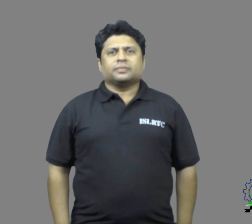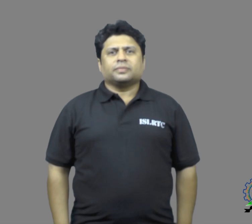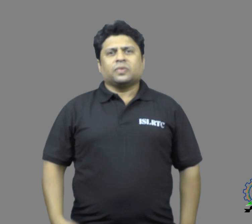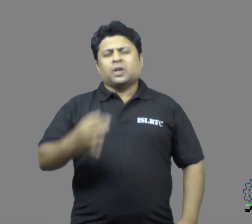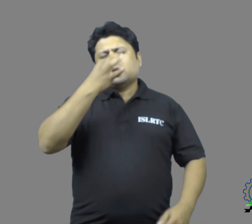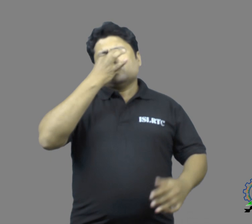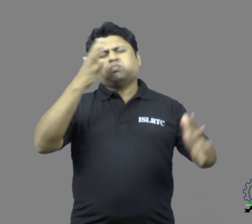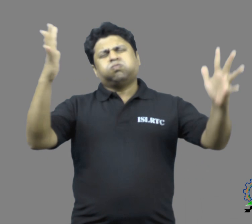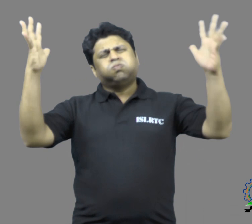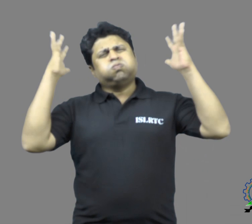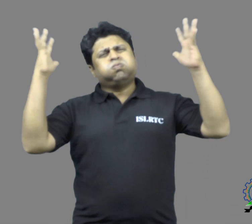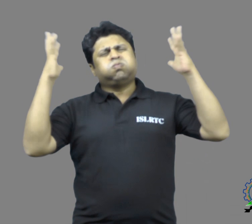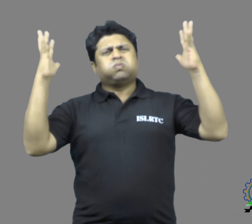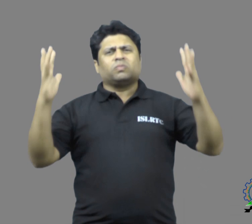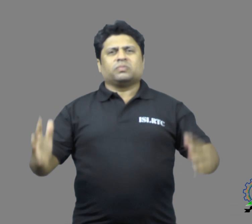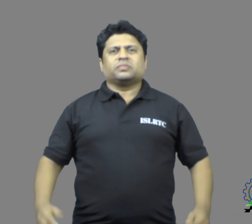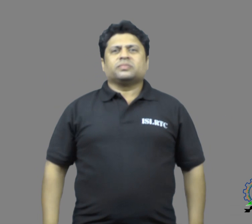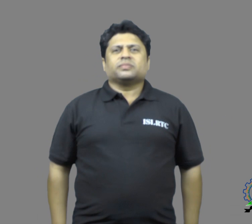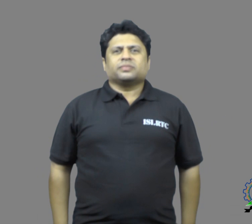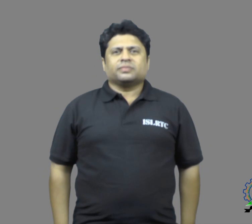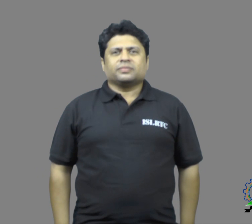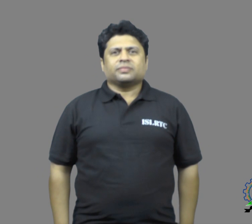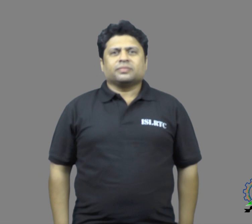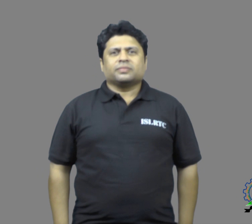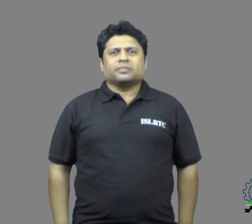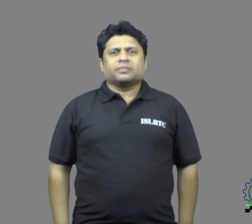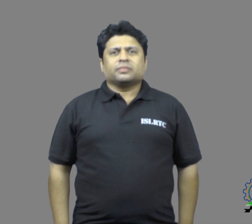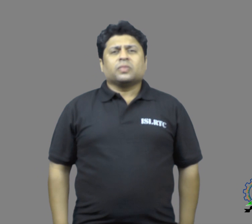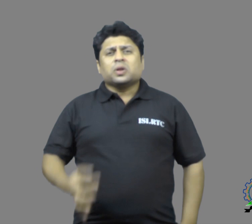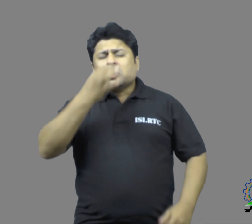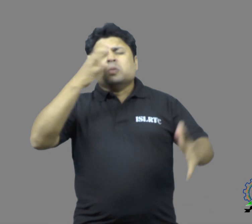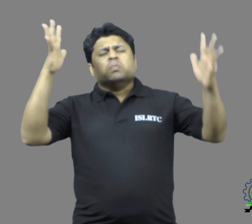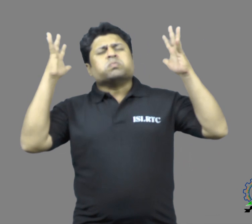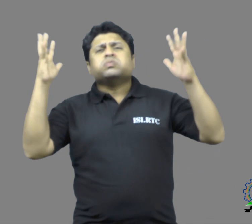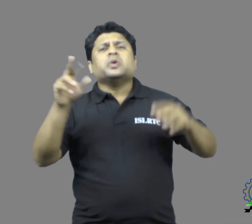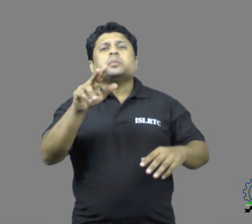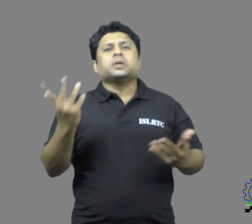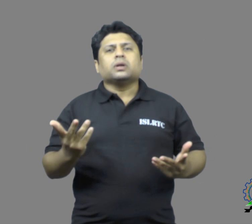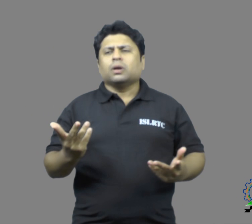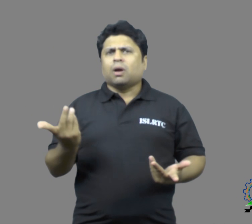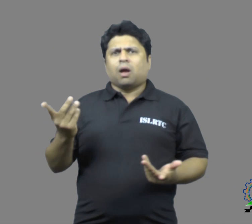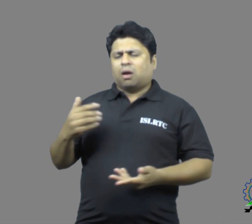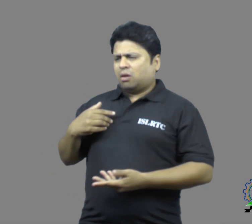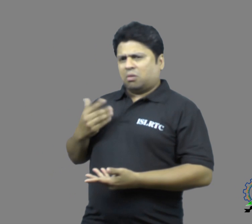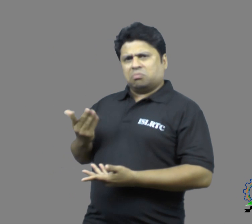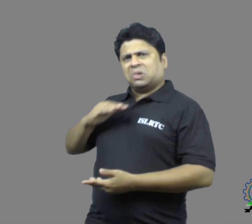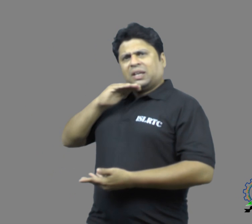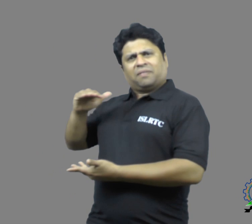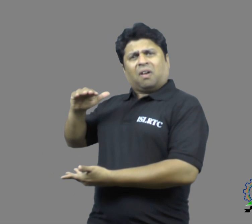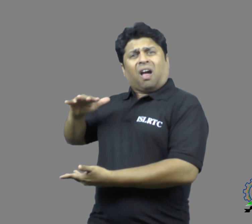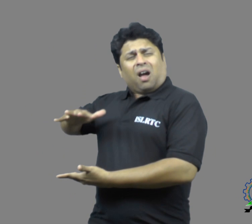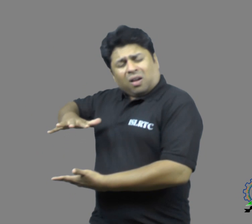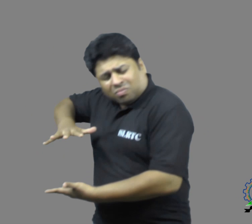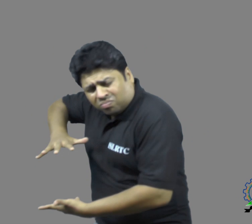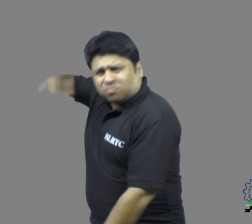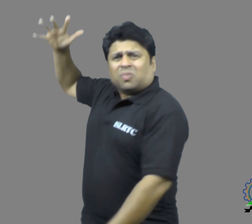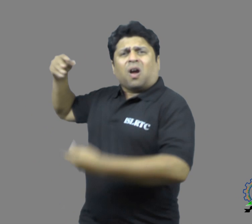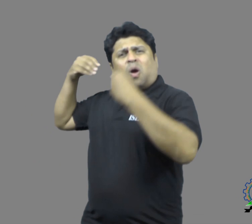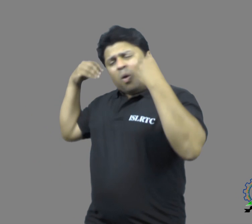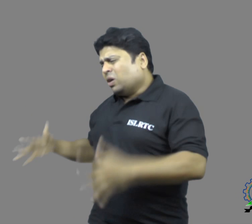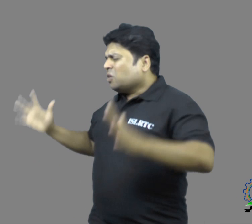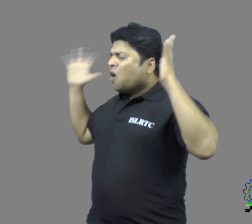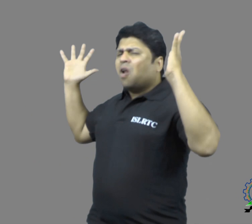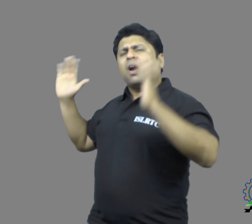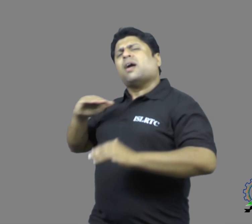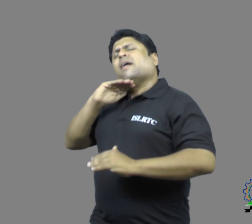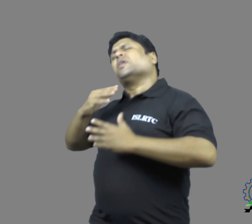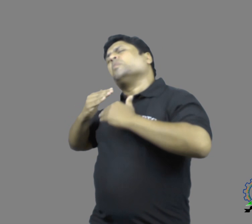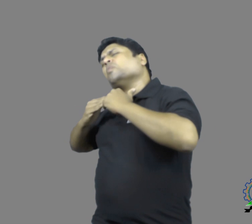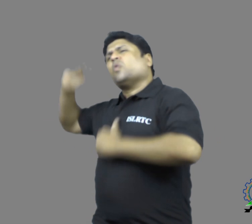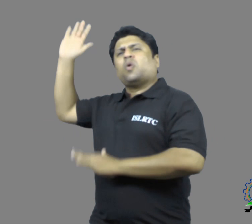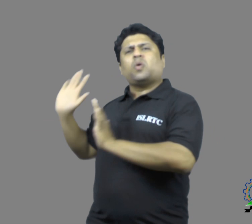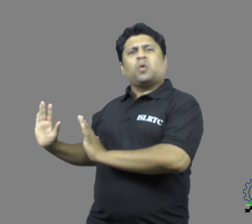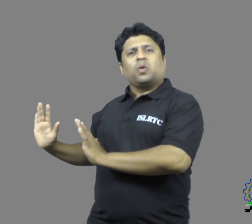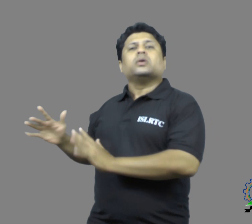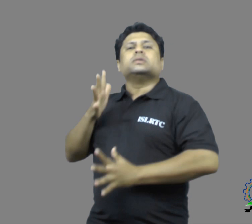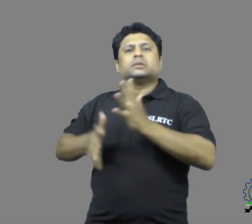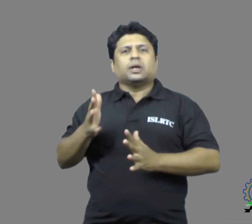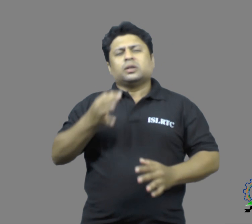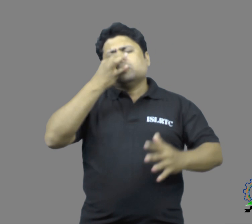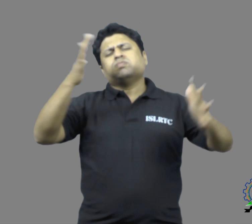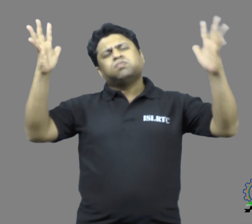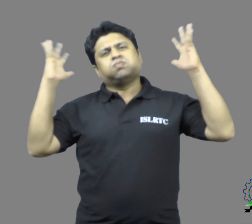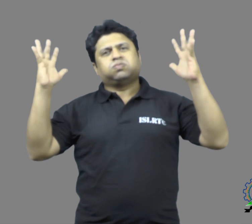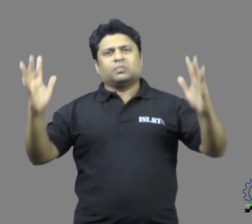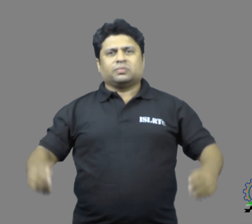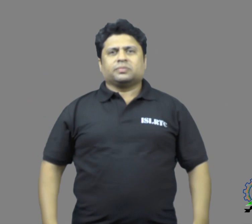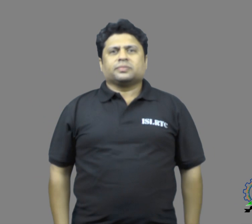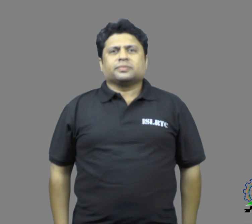Abundant